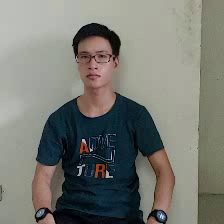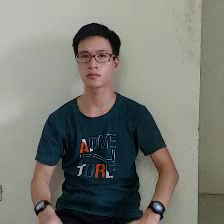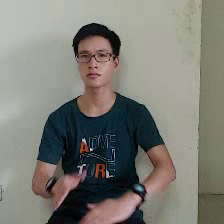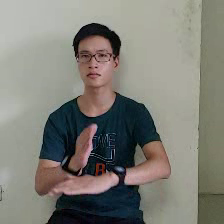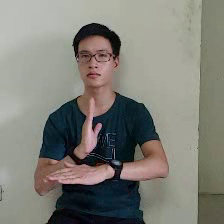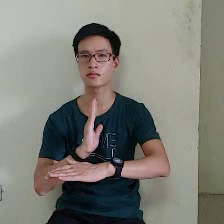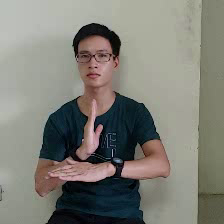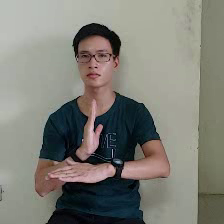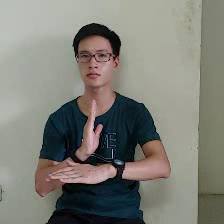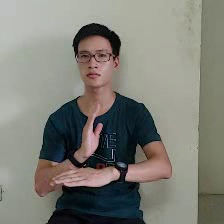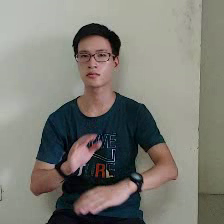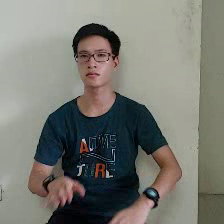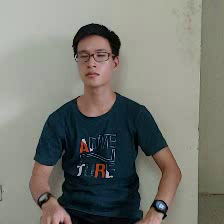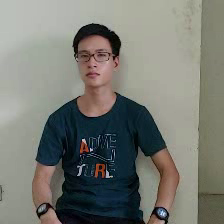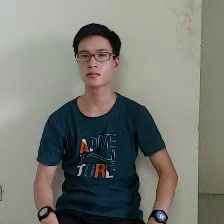Cần